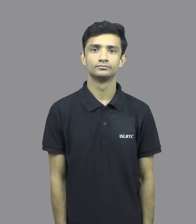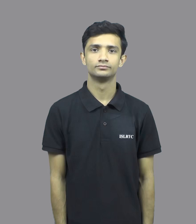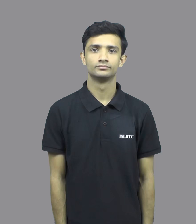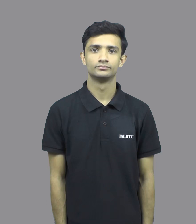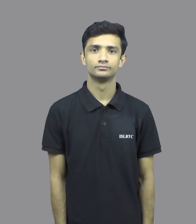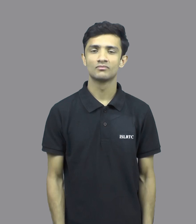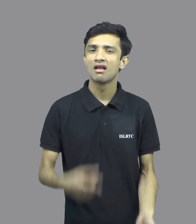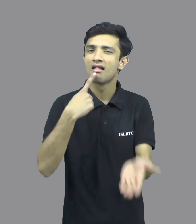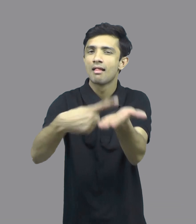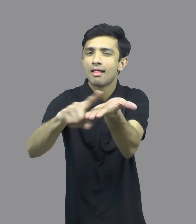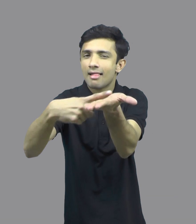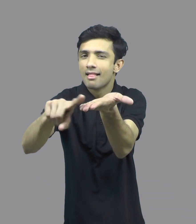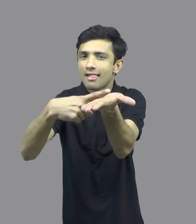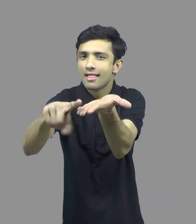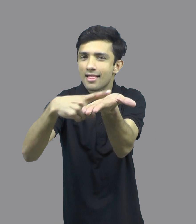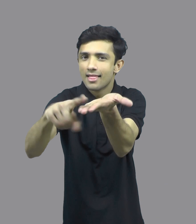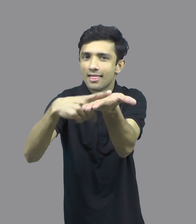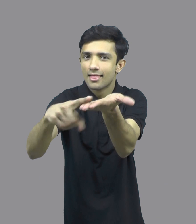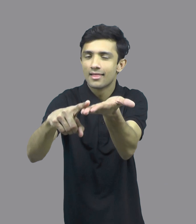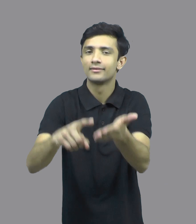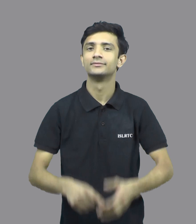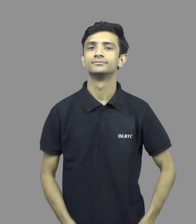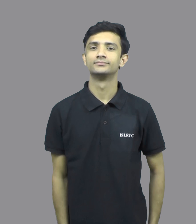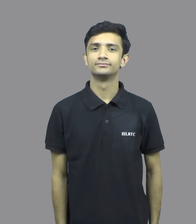Butter up Cajole